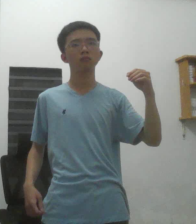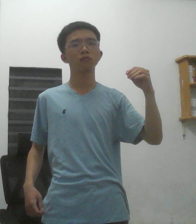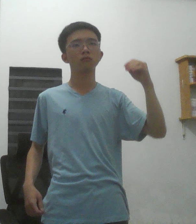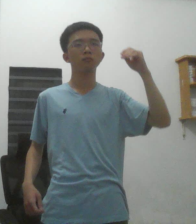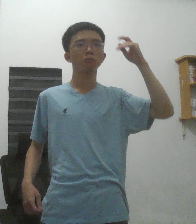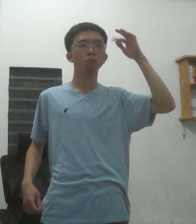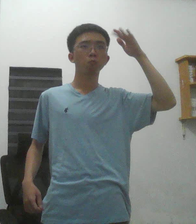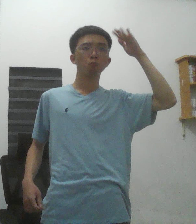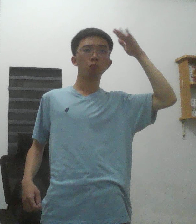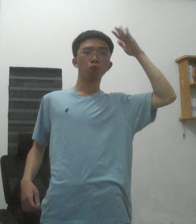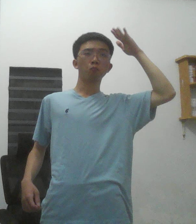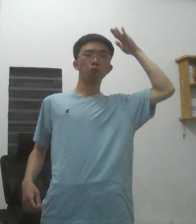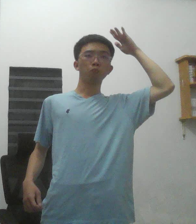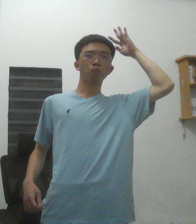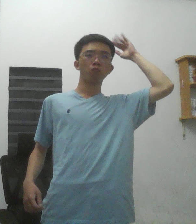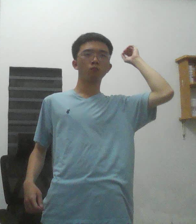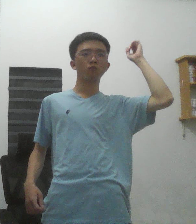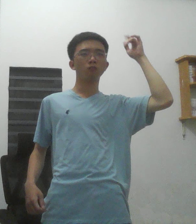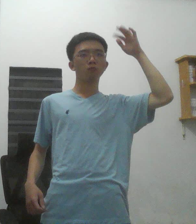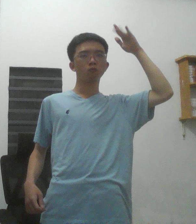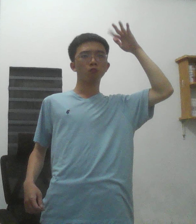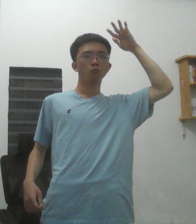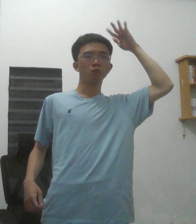vo ly